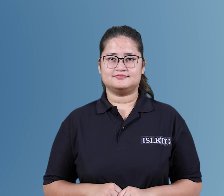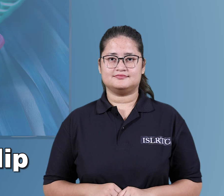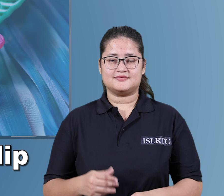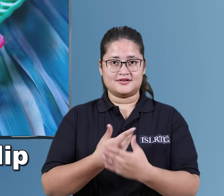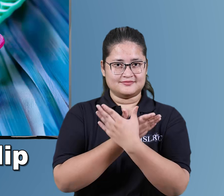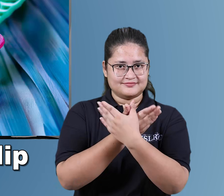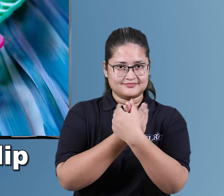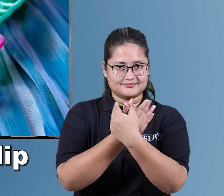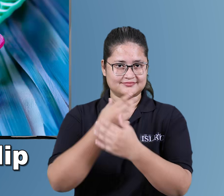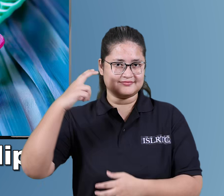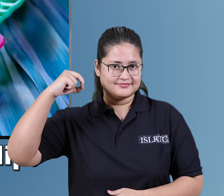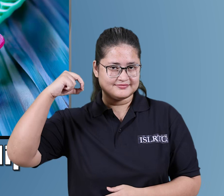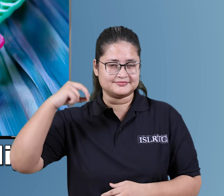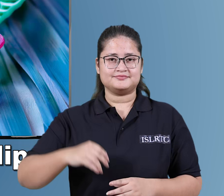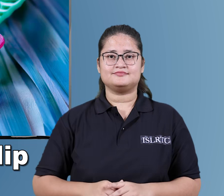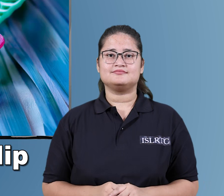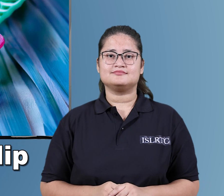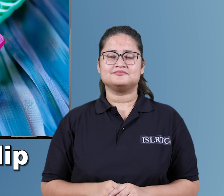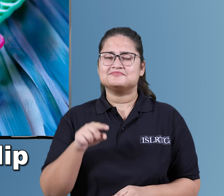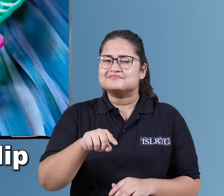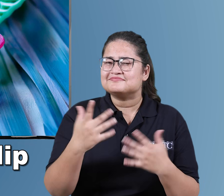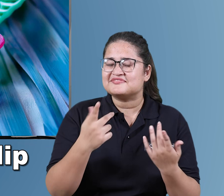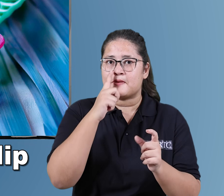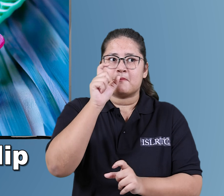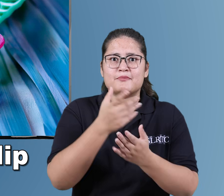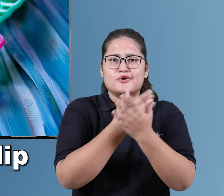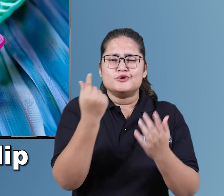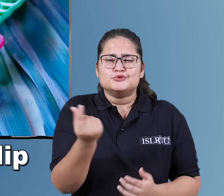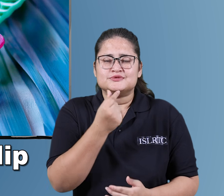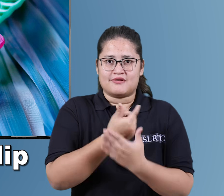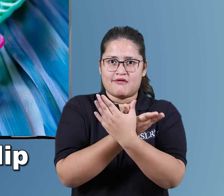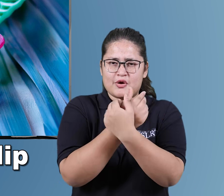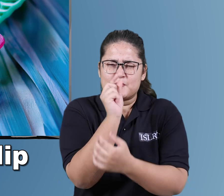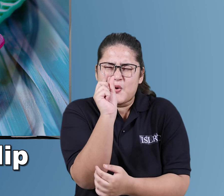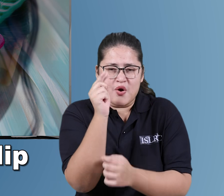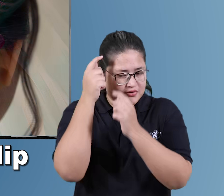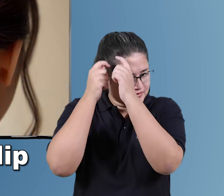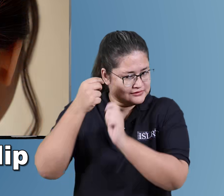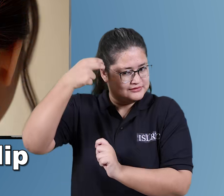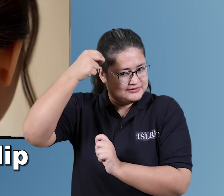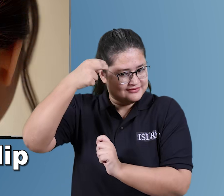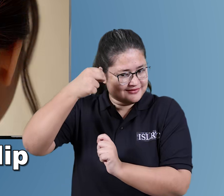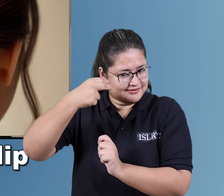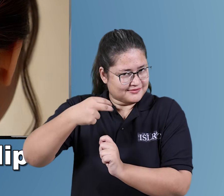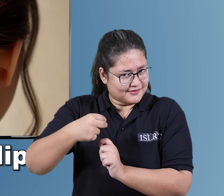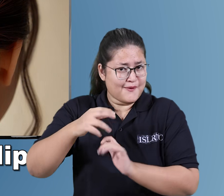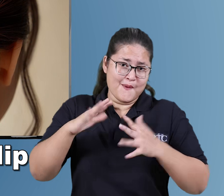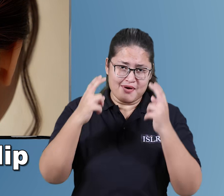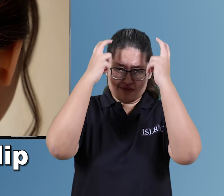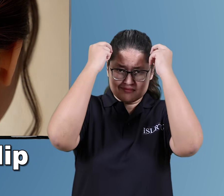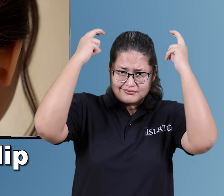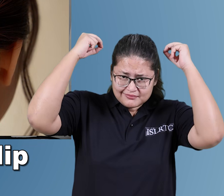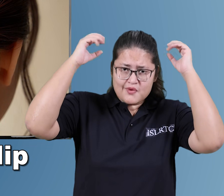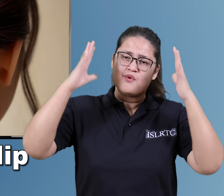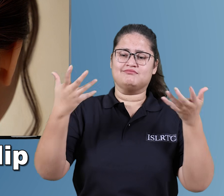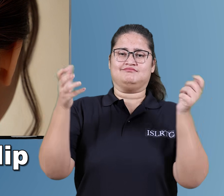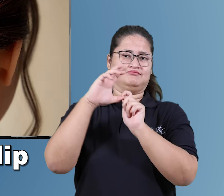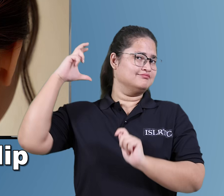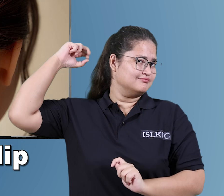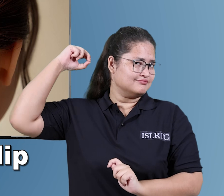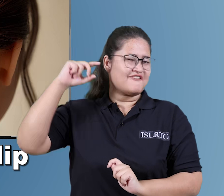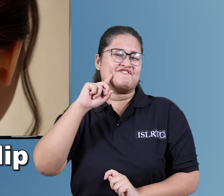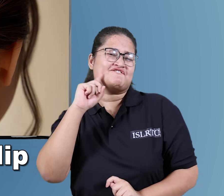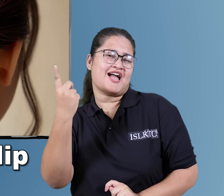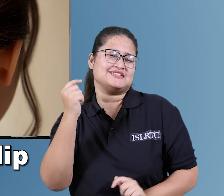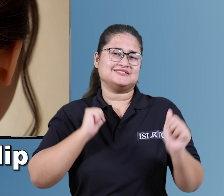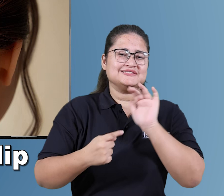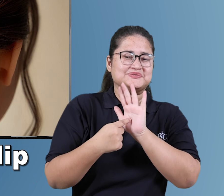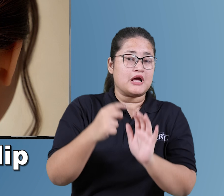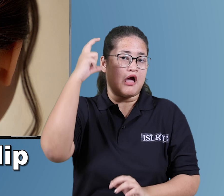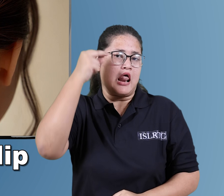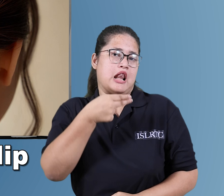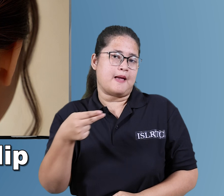Butterfly clip A hair clip in the shape of a butterfly, It is available in various sizes, ranging from small to large.